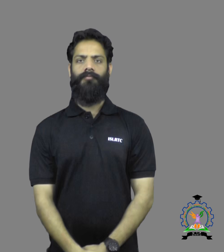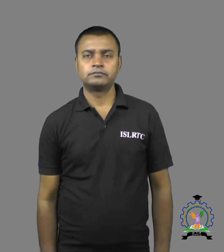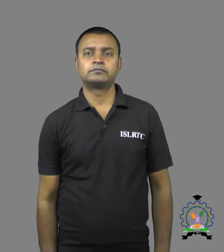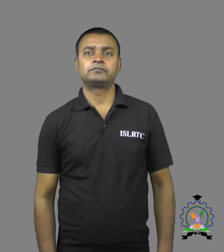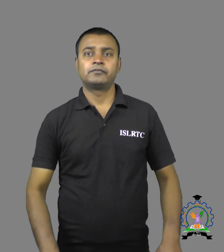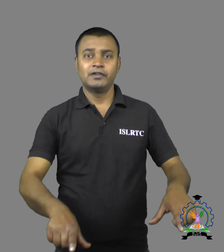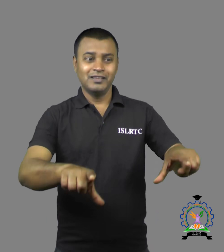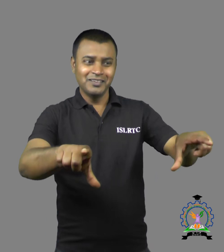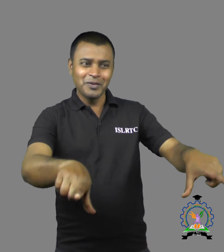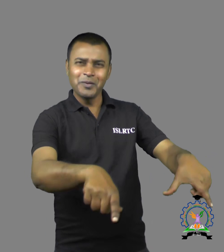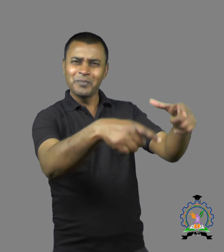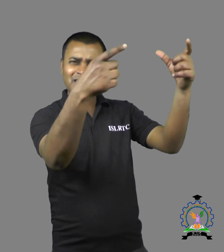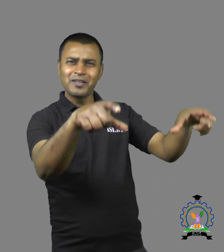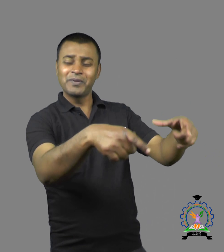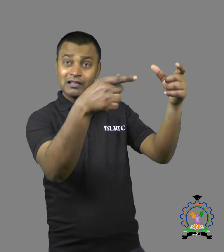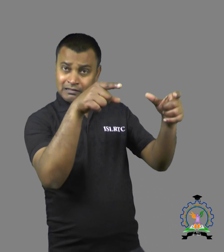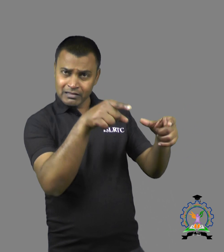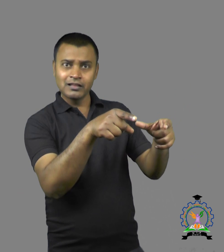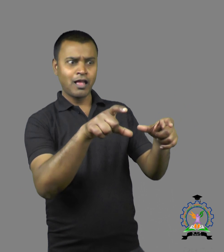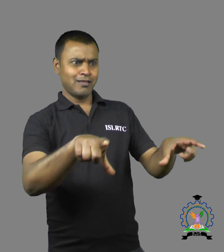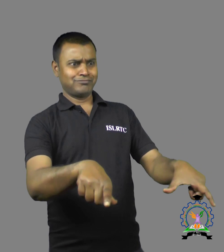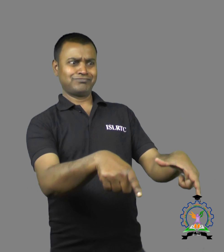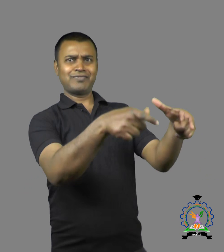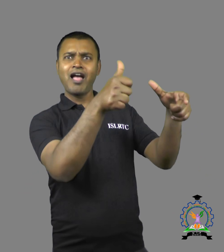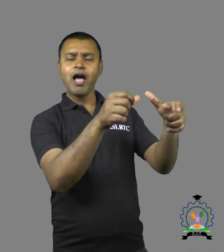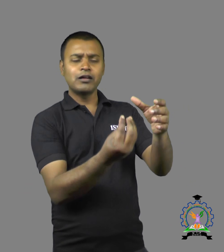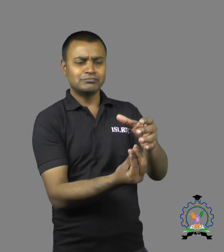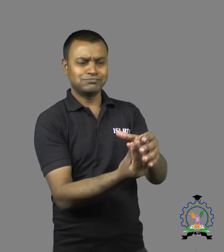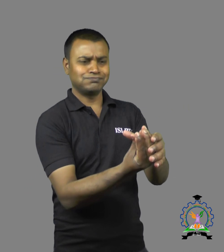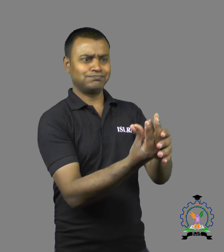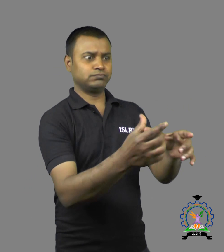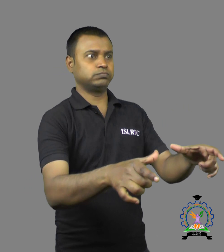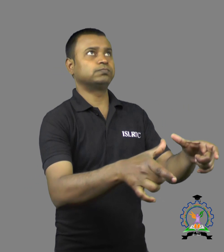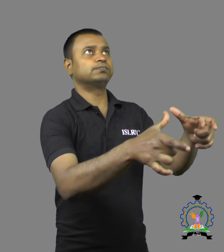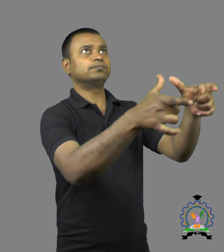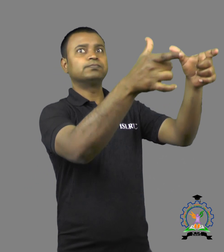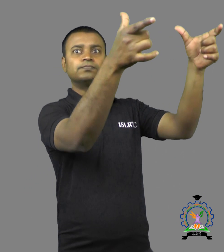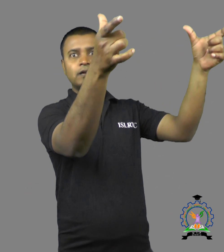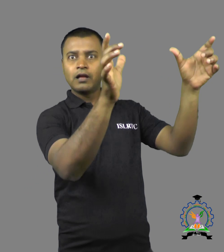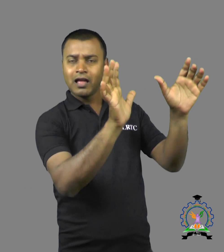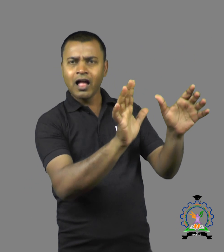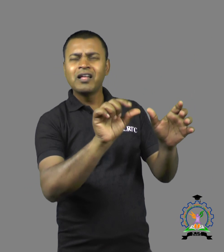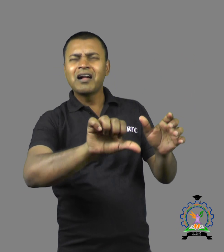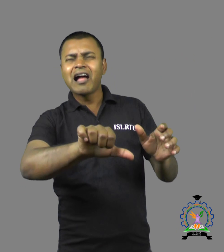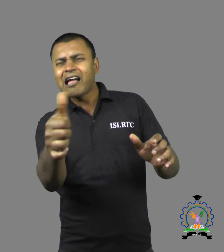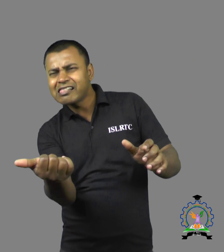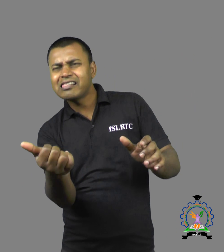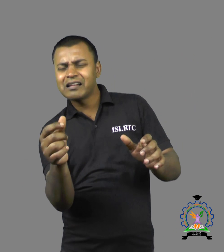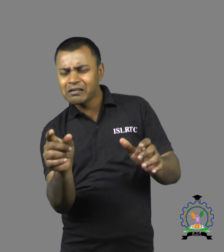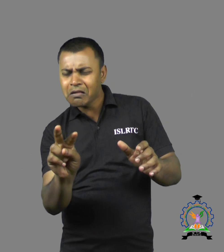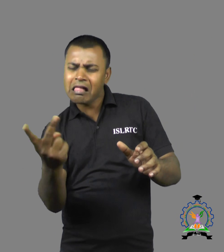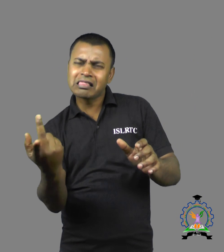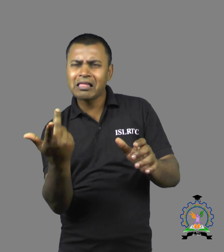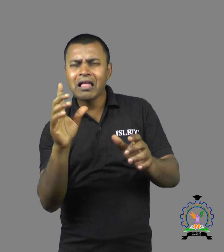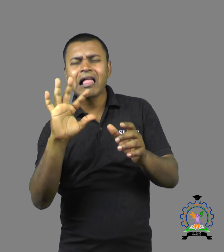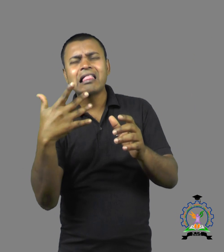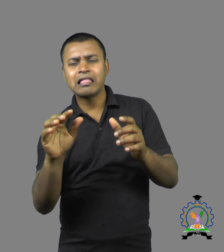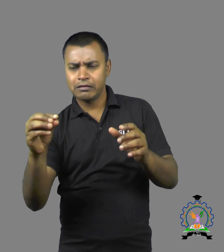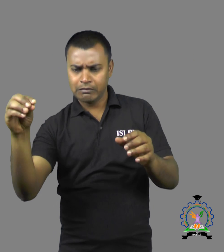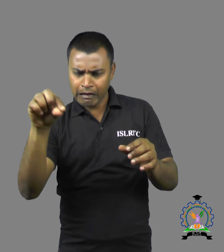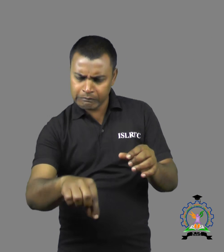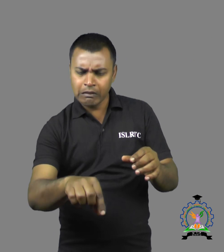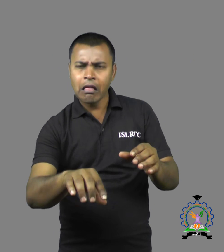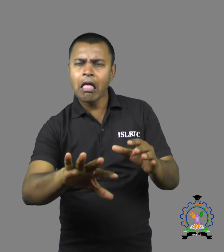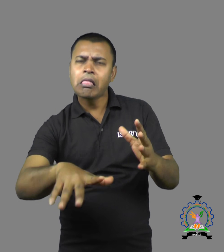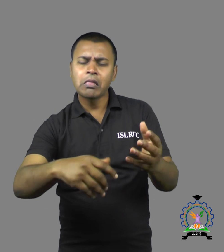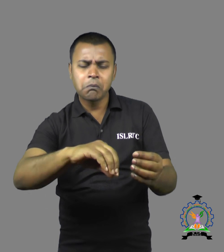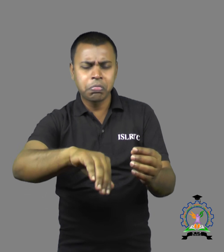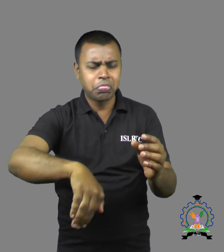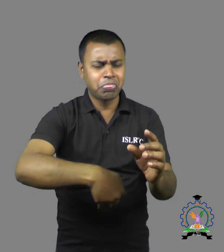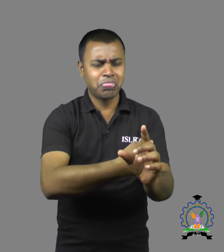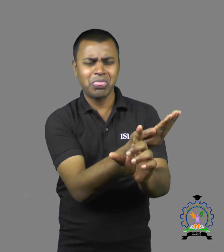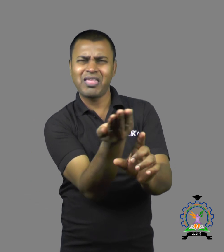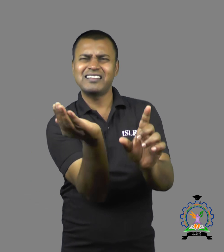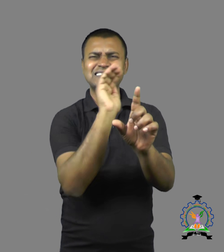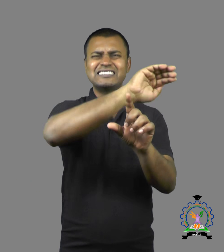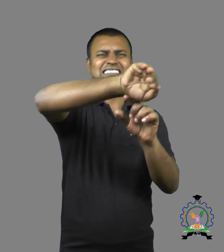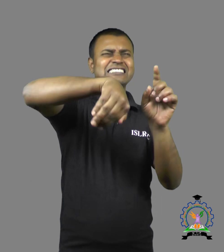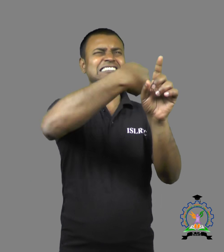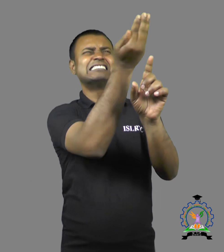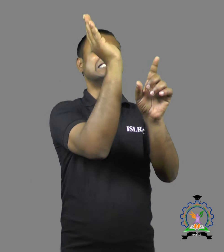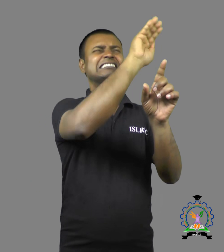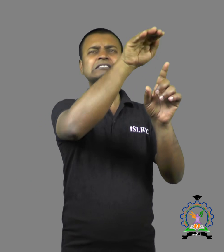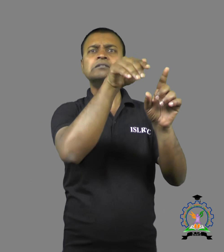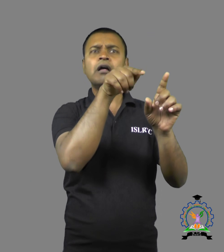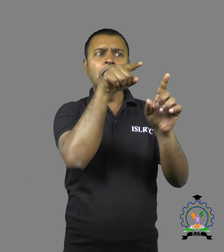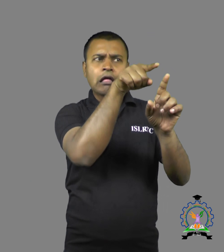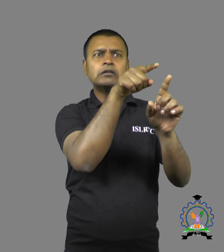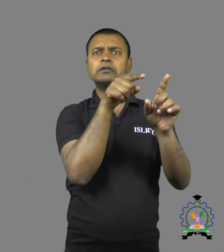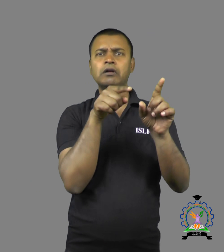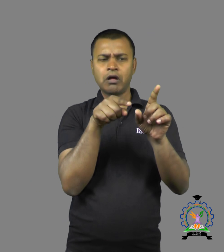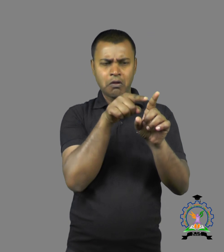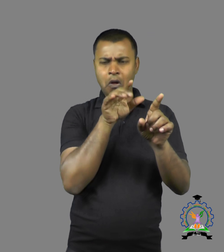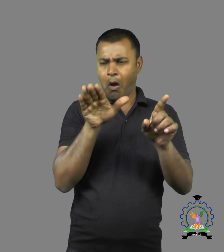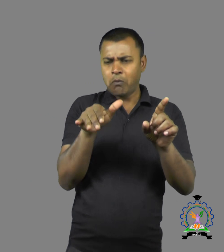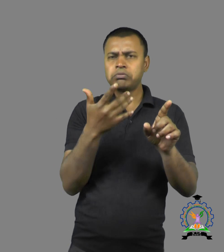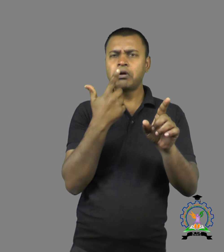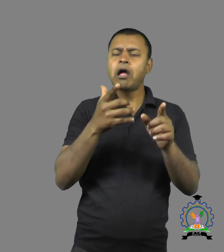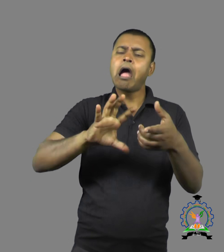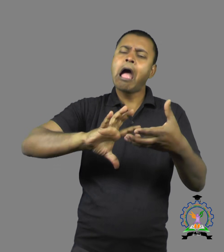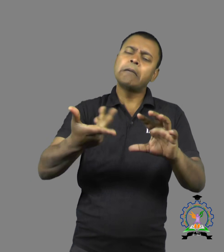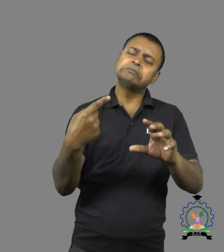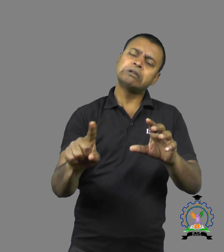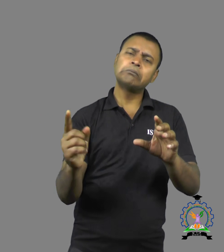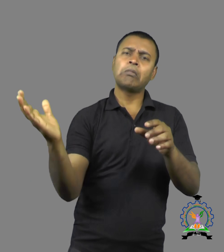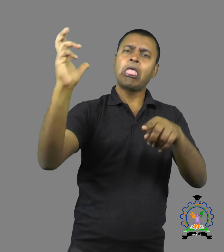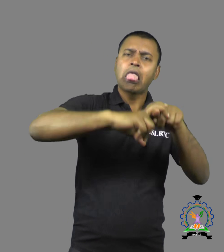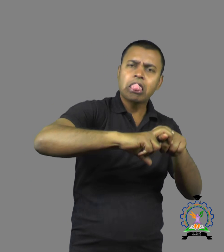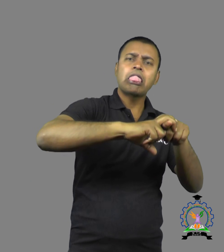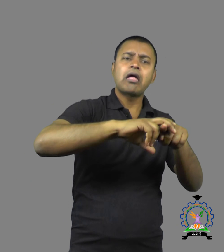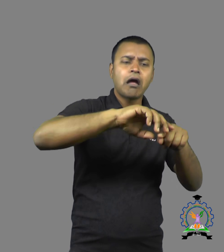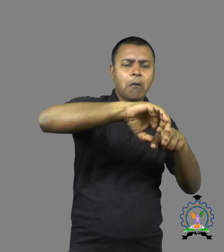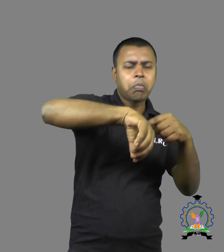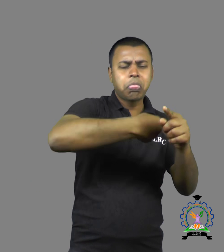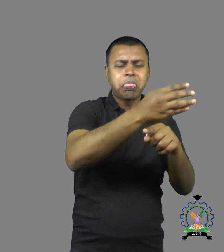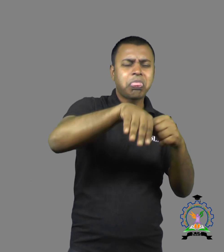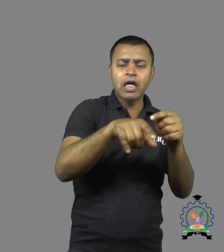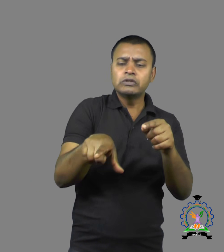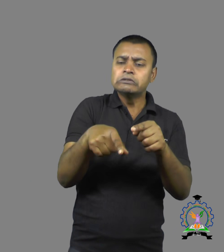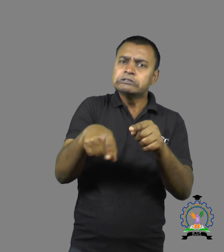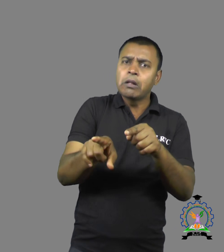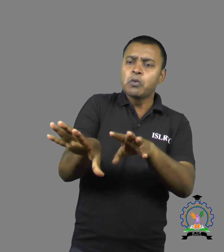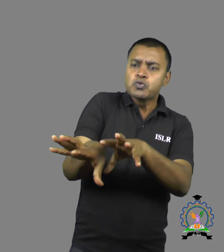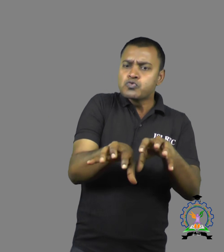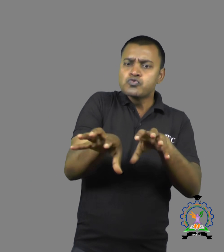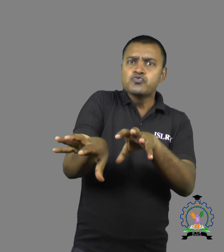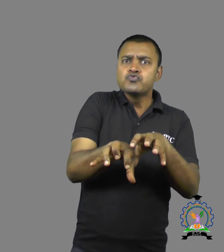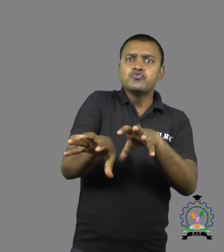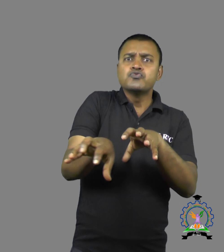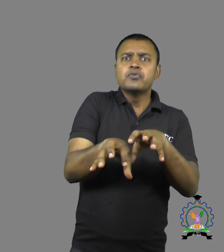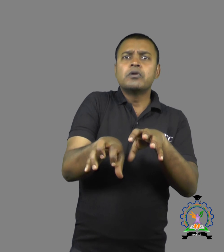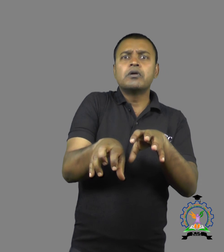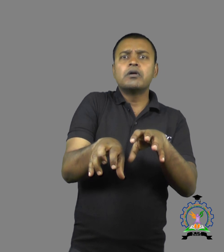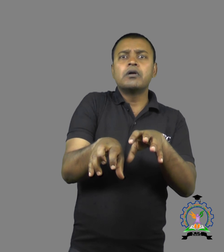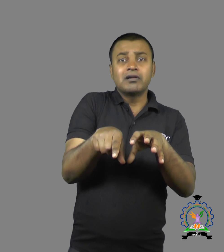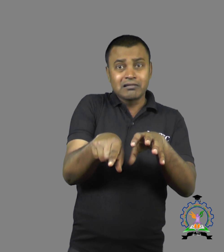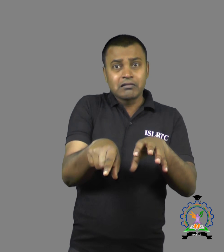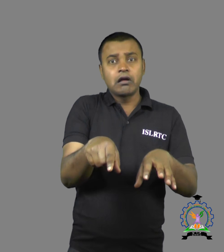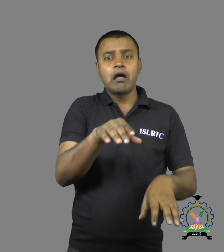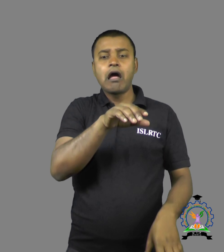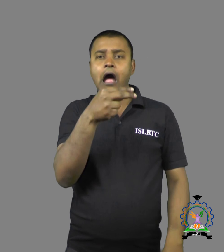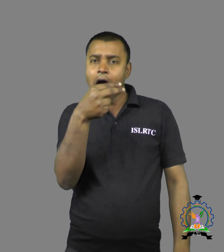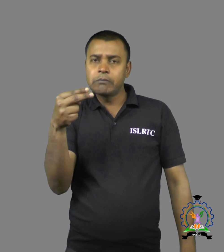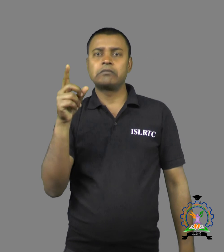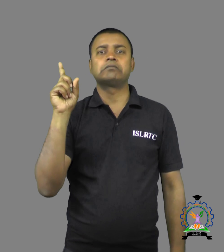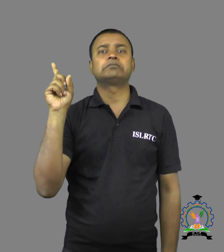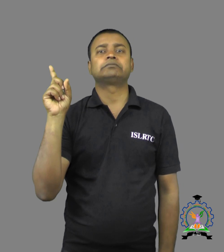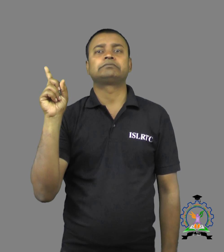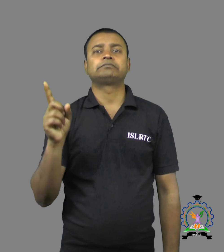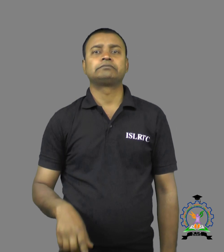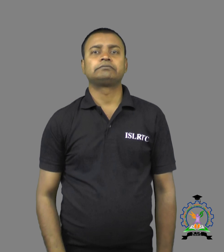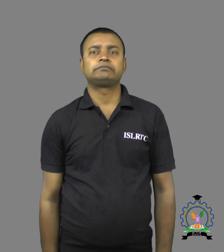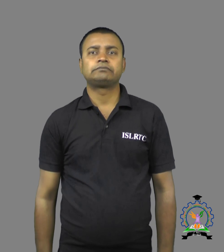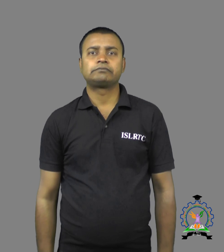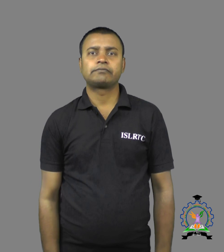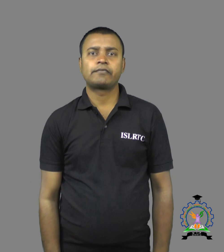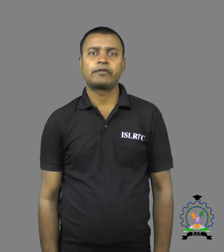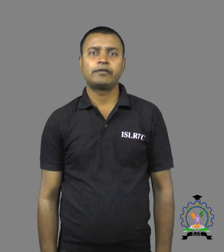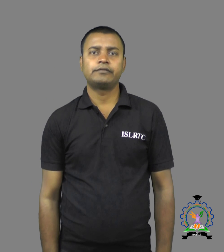Heterotrophic